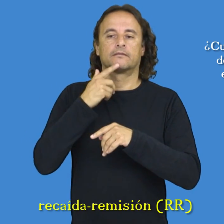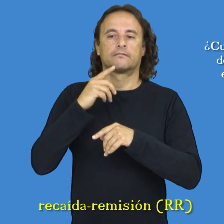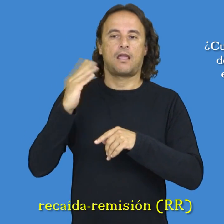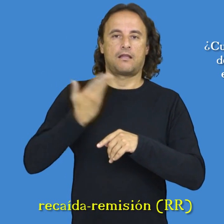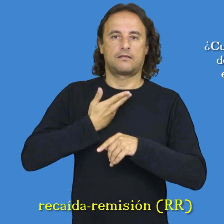afectar